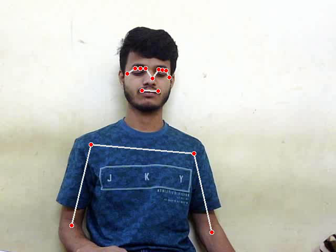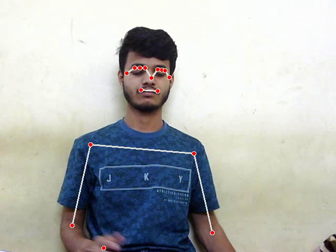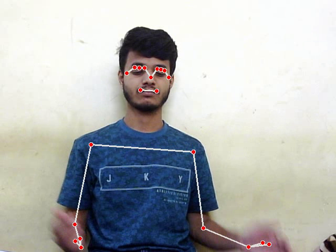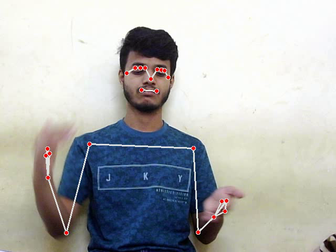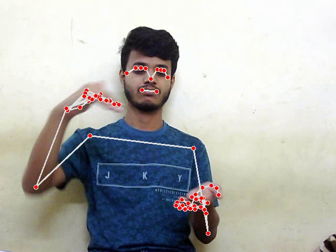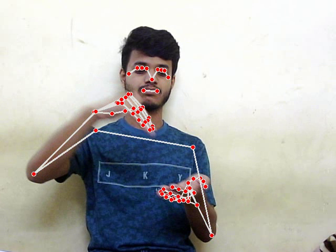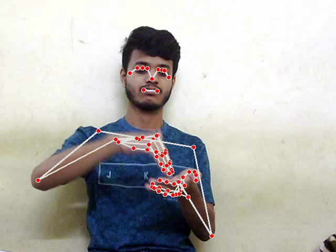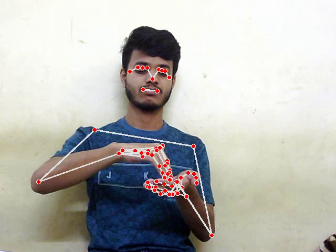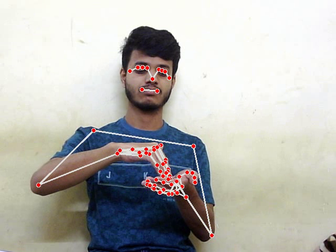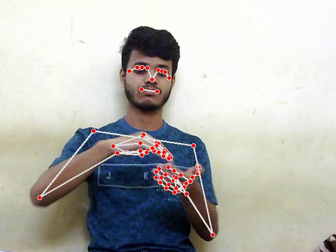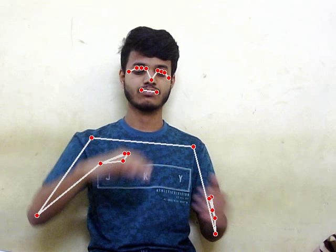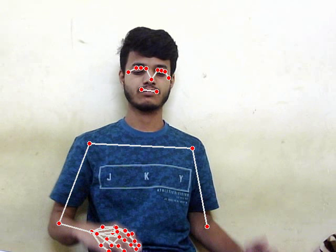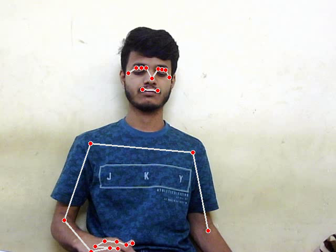again